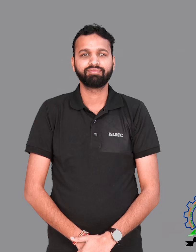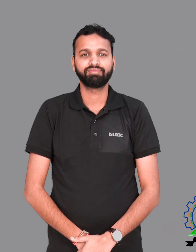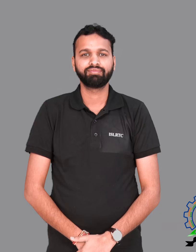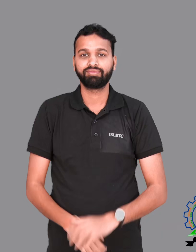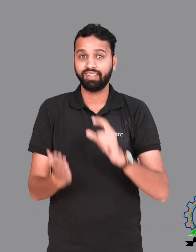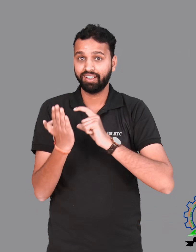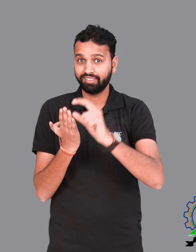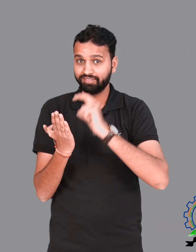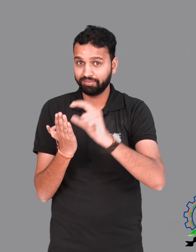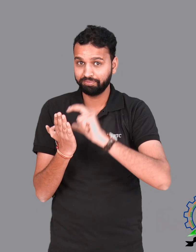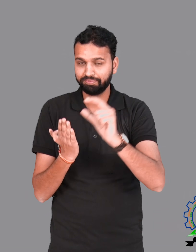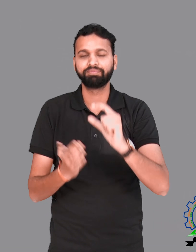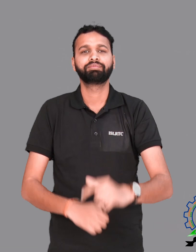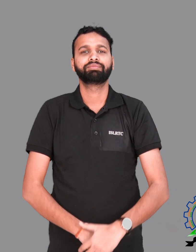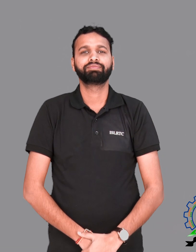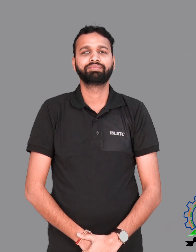Instagram